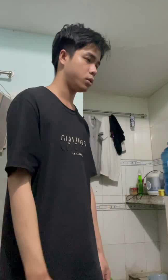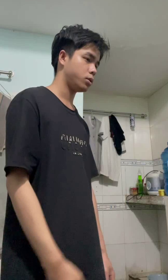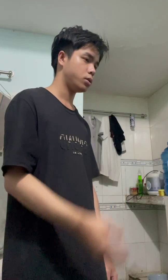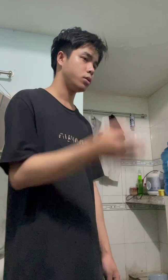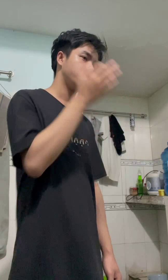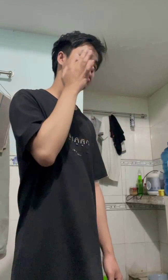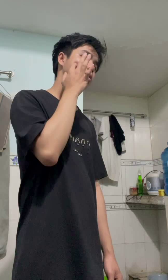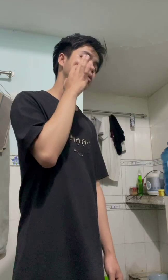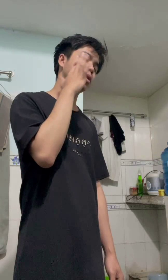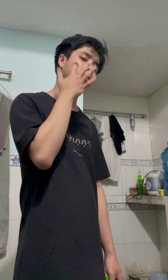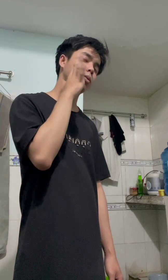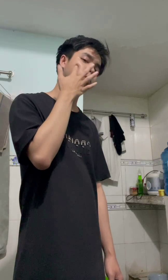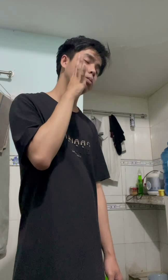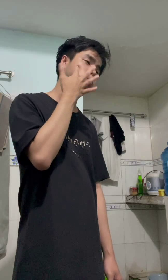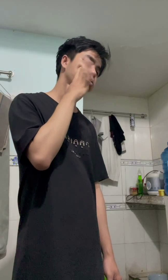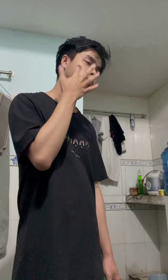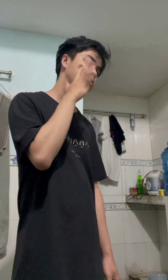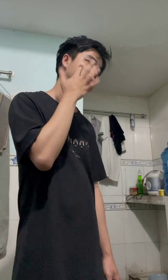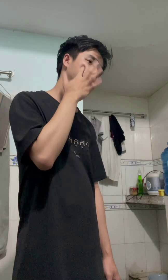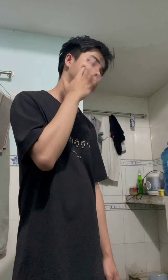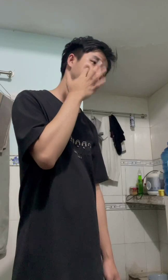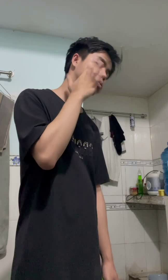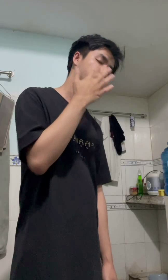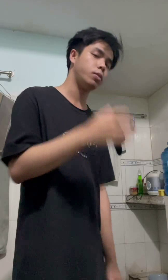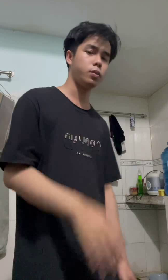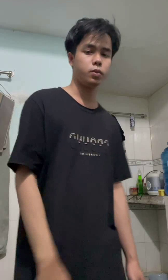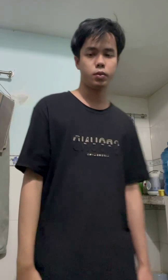kinh tom